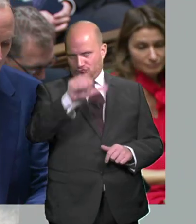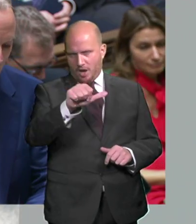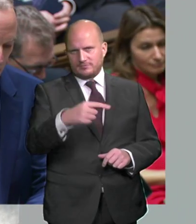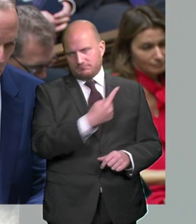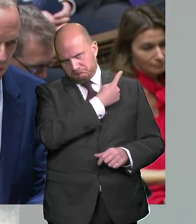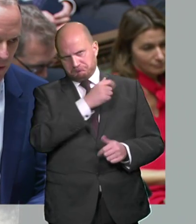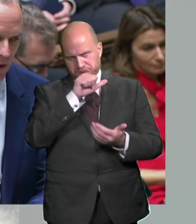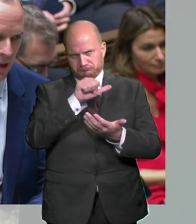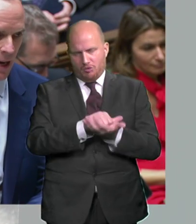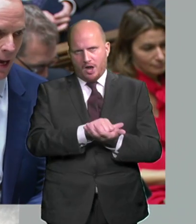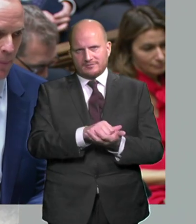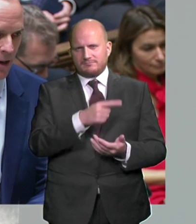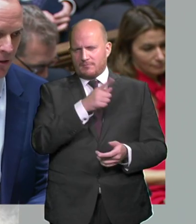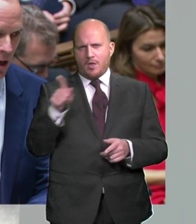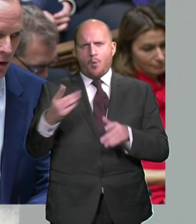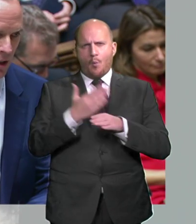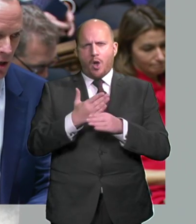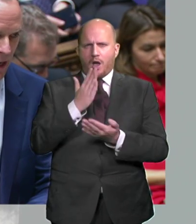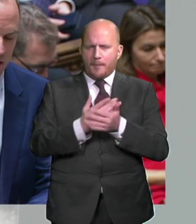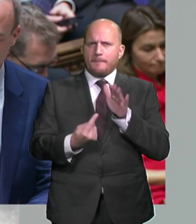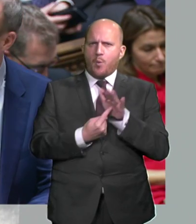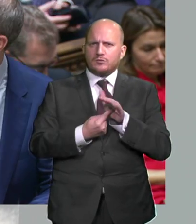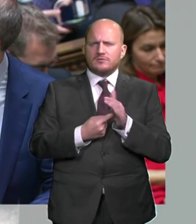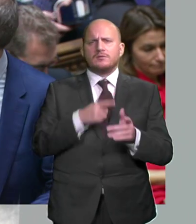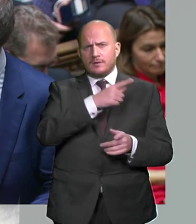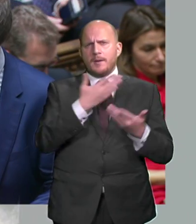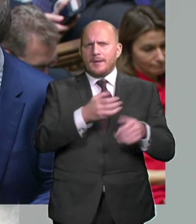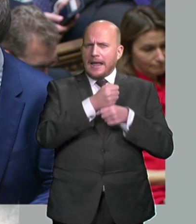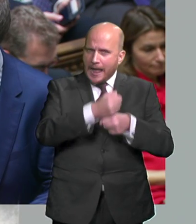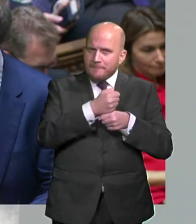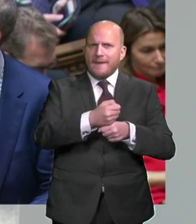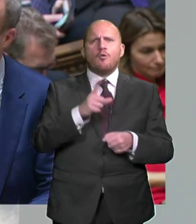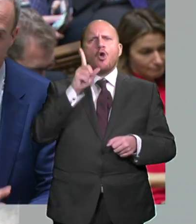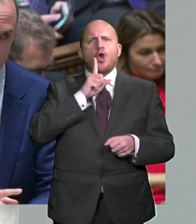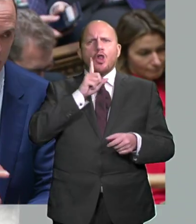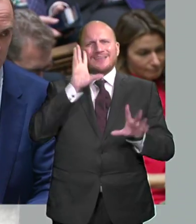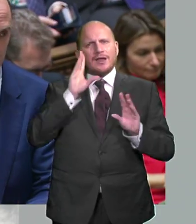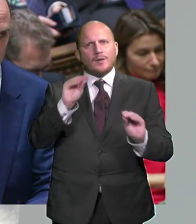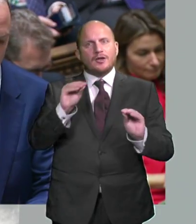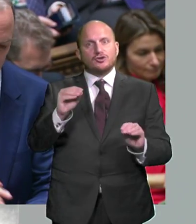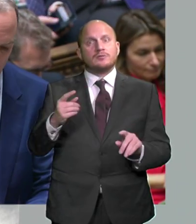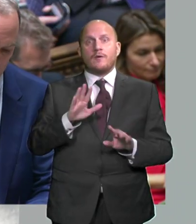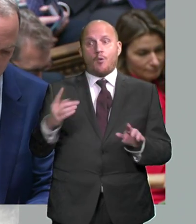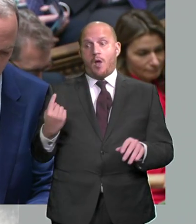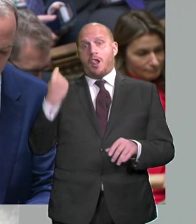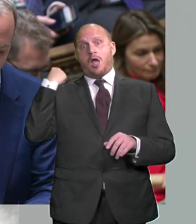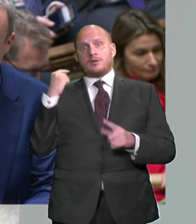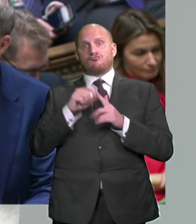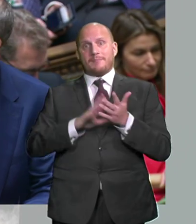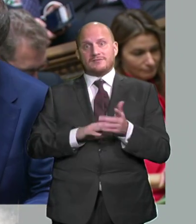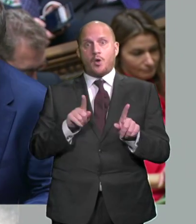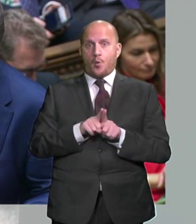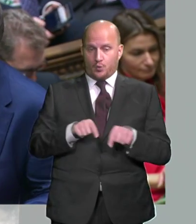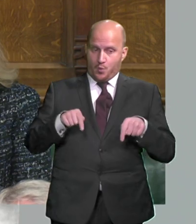She will know the importance of the campaign for girls’ education under both the previous Prime Minister and the current Prime Minister.